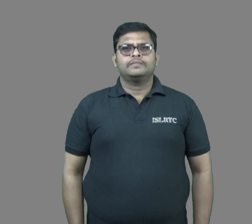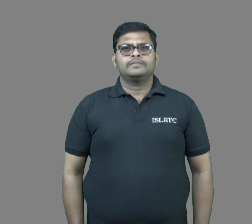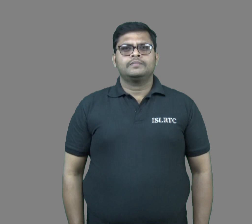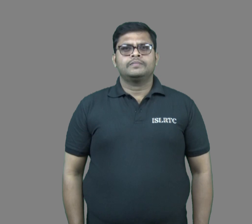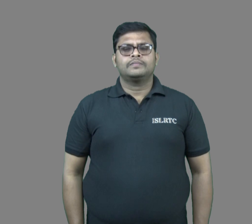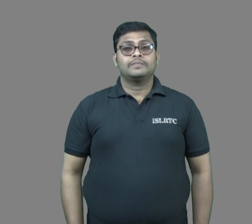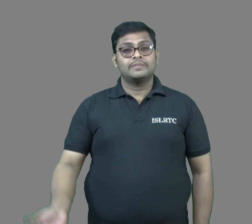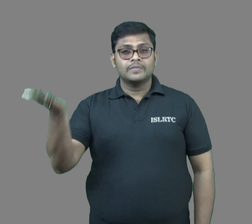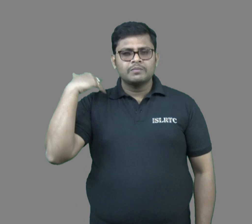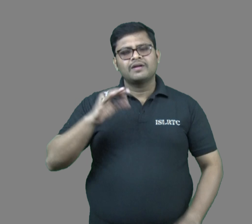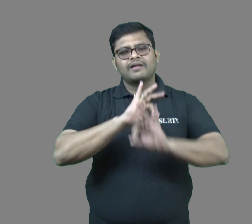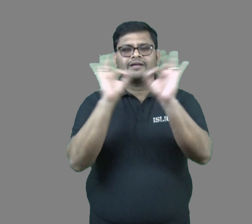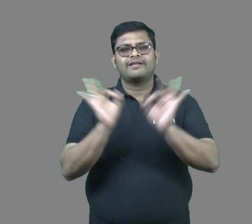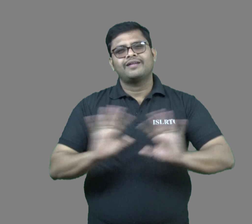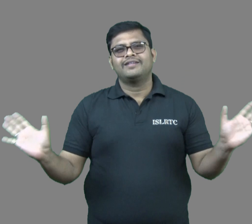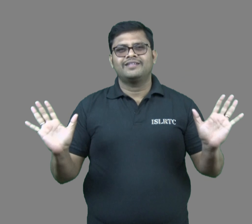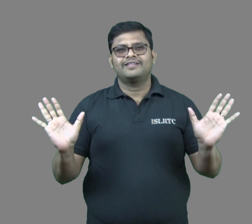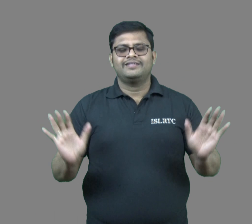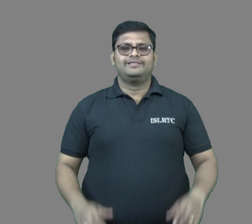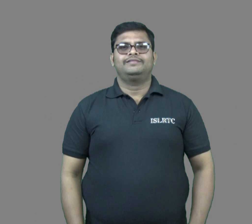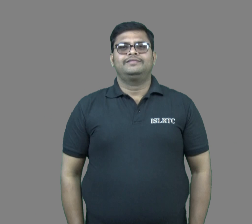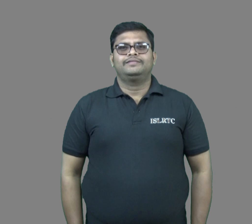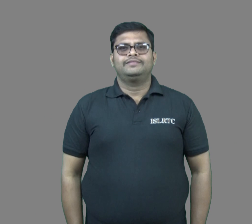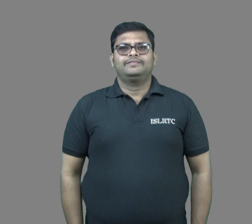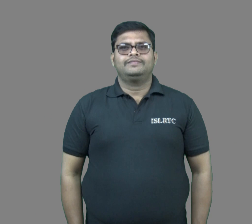Backup